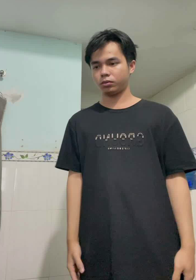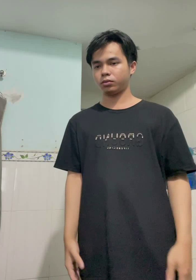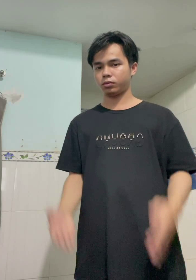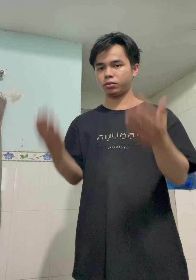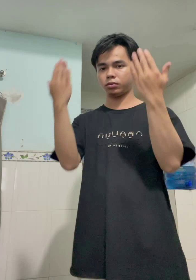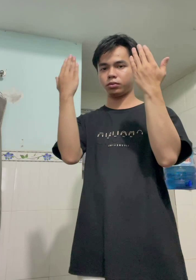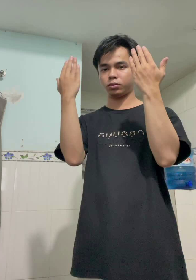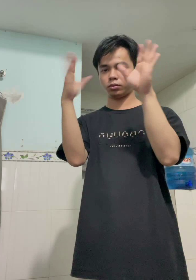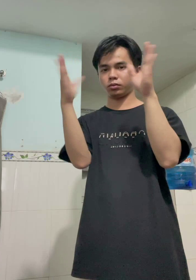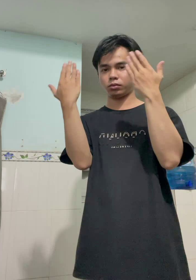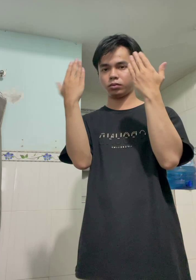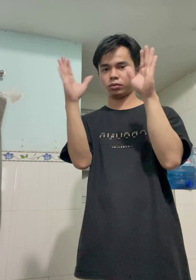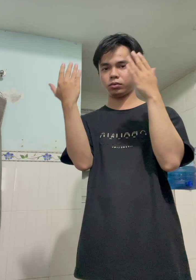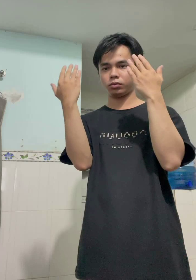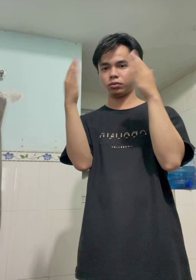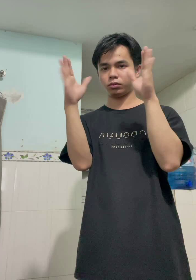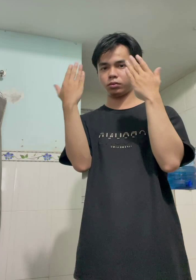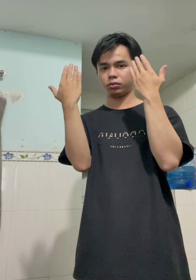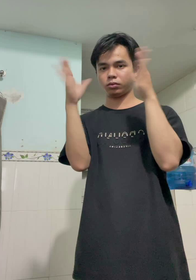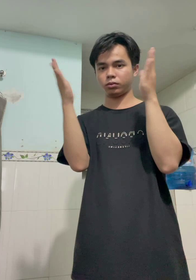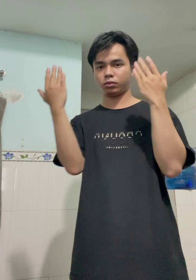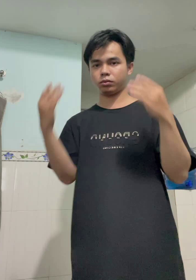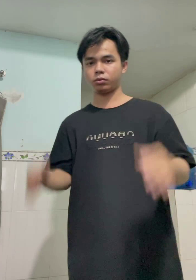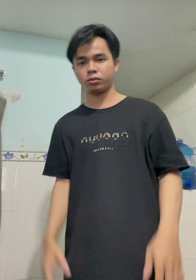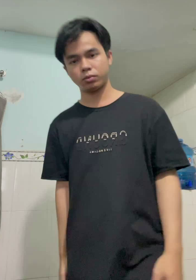vo tay